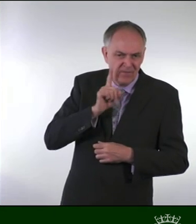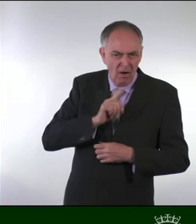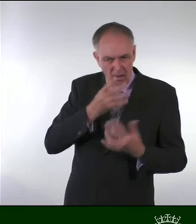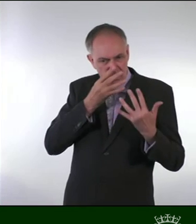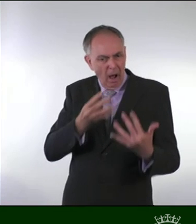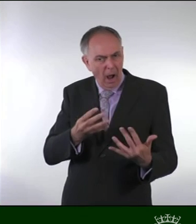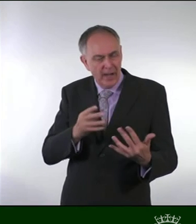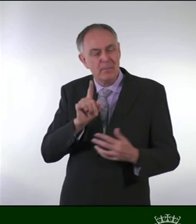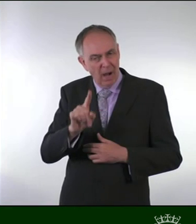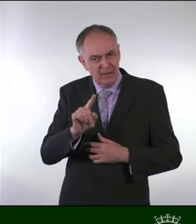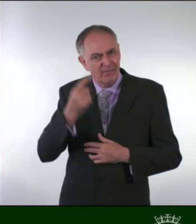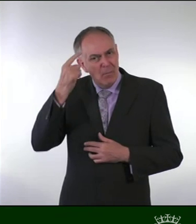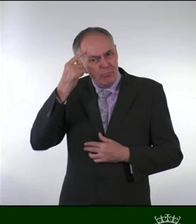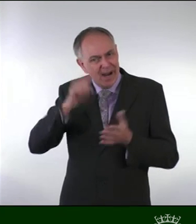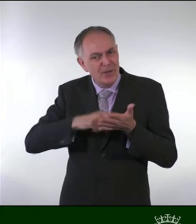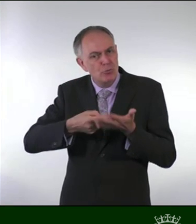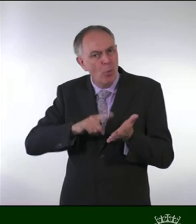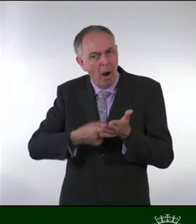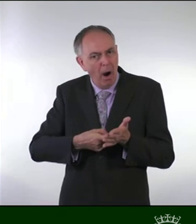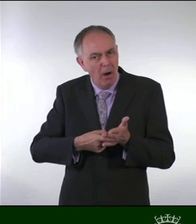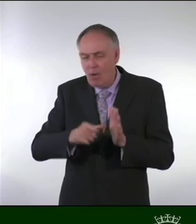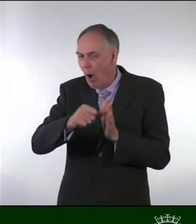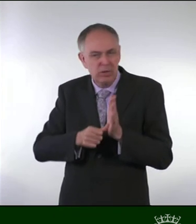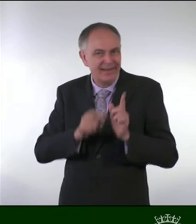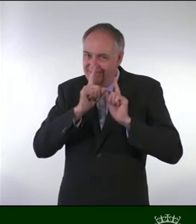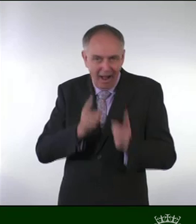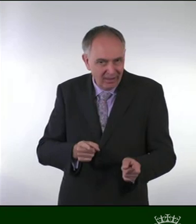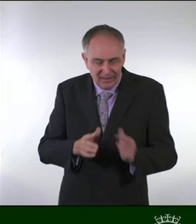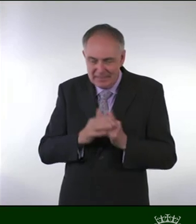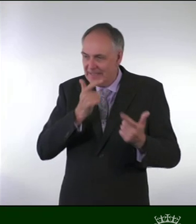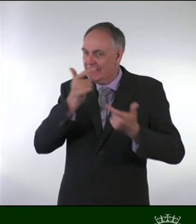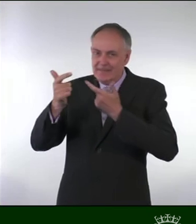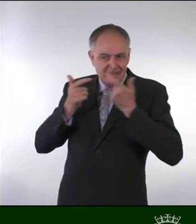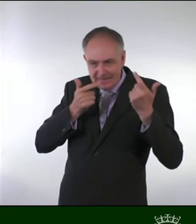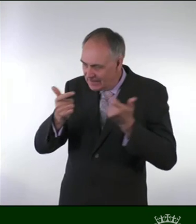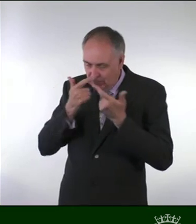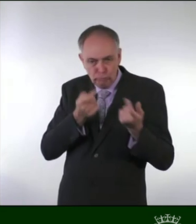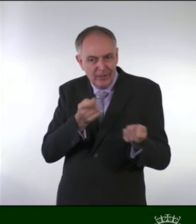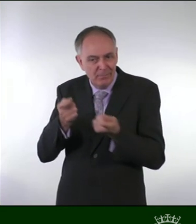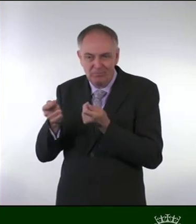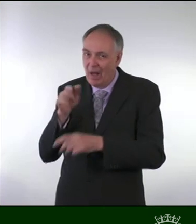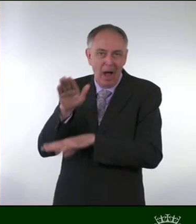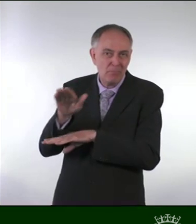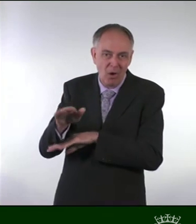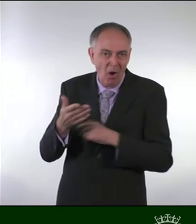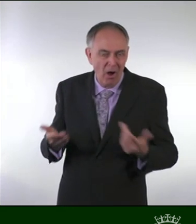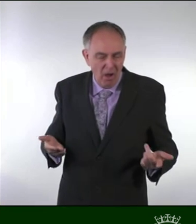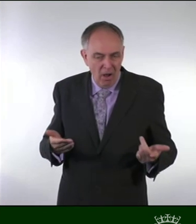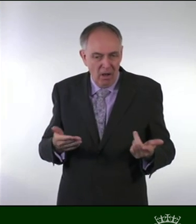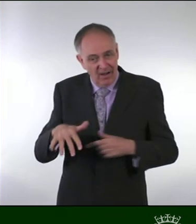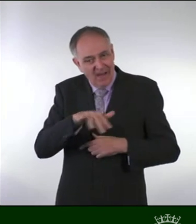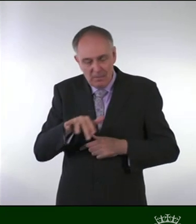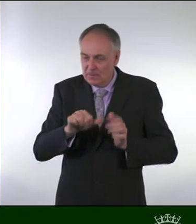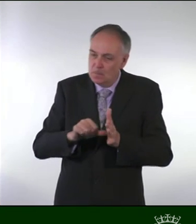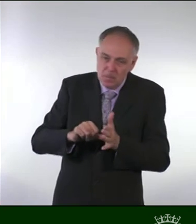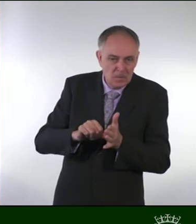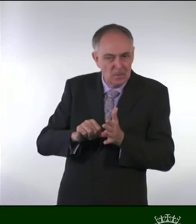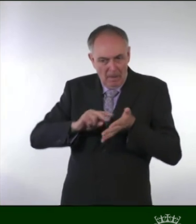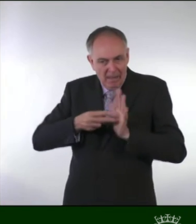Wrexham has rallied round with the Unbeatable Eva campaign, but with the only suitable treatment option being offered abroad, the family are struggling to make travel arrangements.